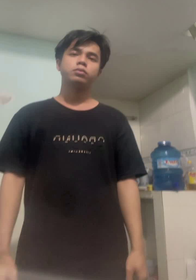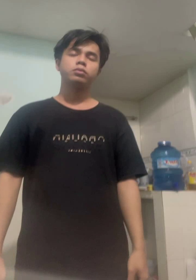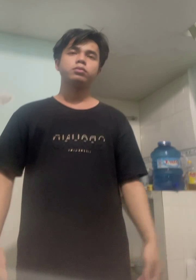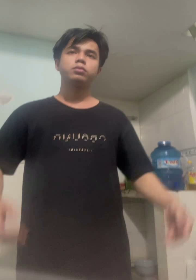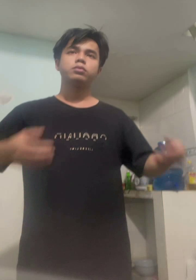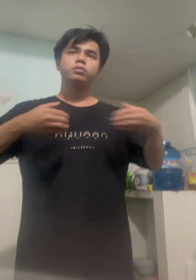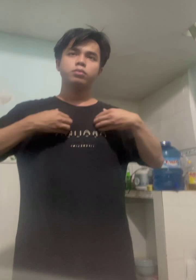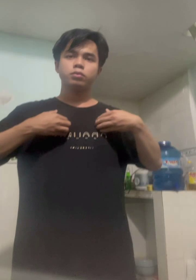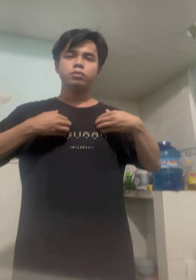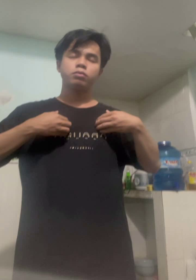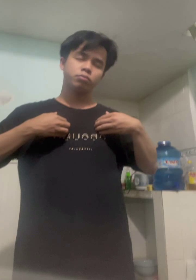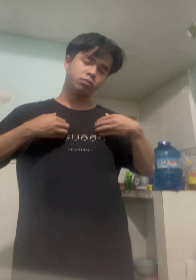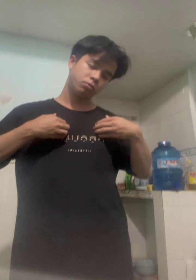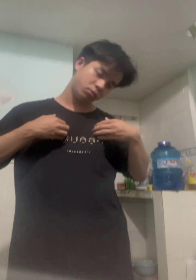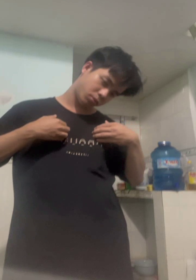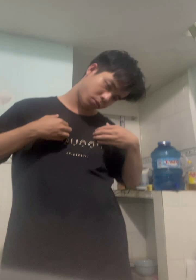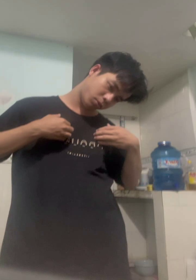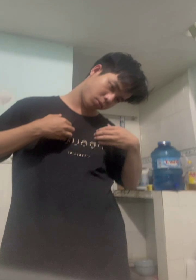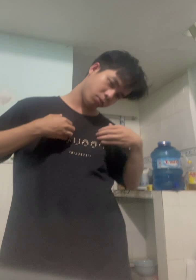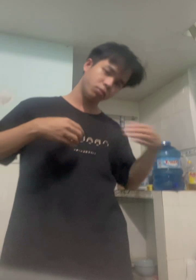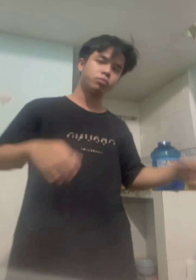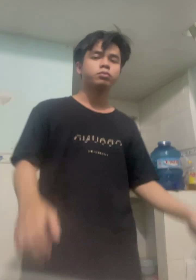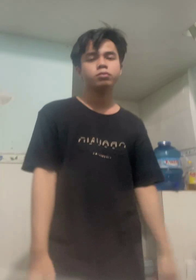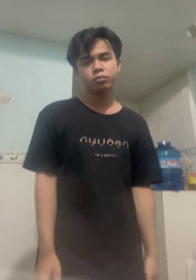met moi